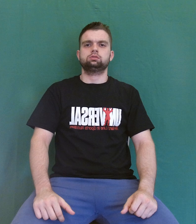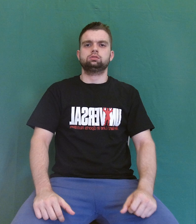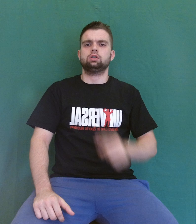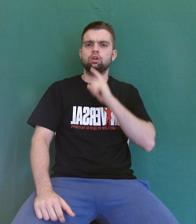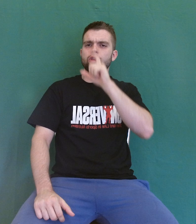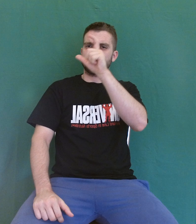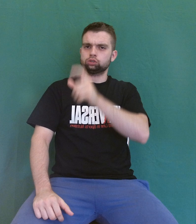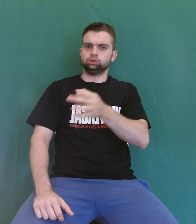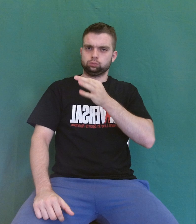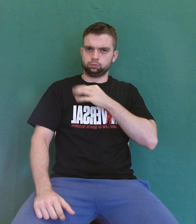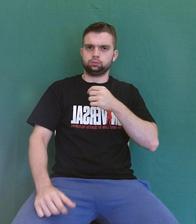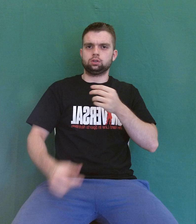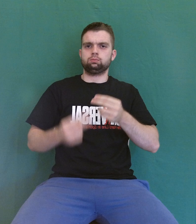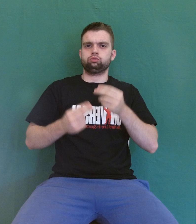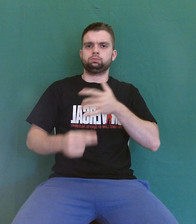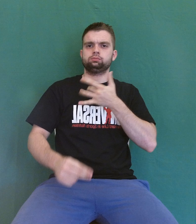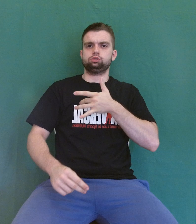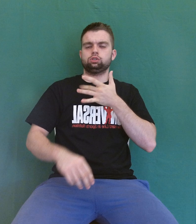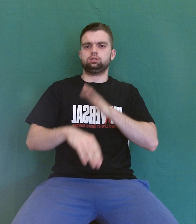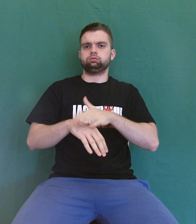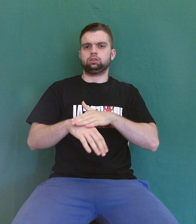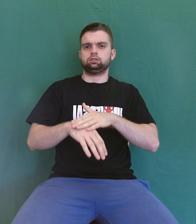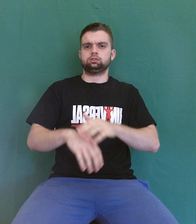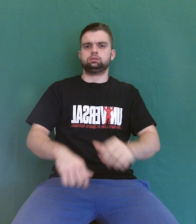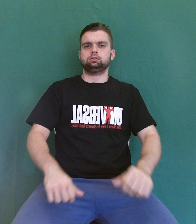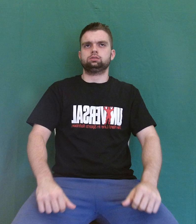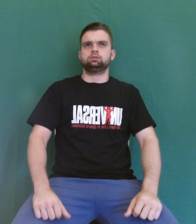ΙΔΙΟΣ ΛΕΩ ΕΜΕΝΑ ΠΡΟΒΛΗΜΑ ΨΥΧΗ ΦΤΑΙΩ